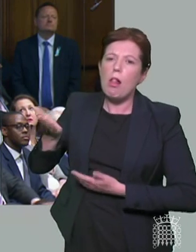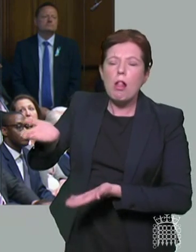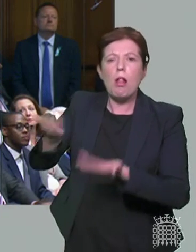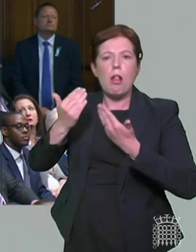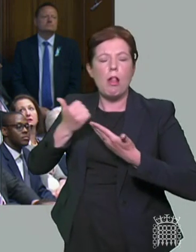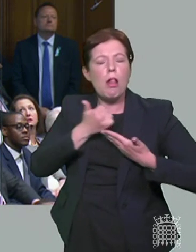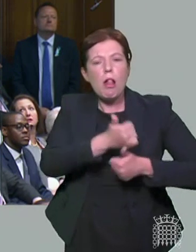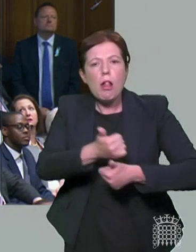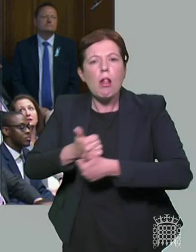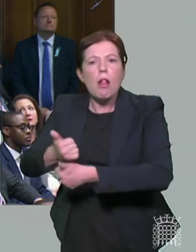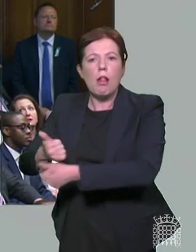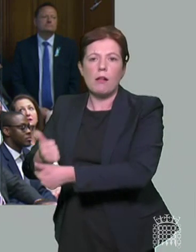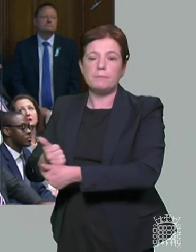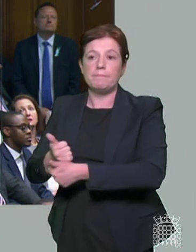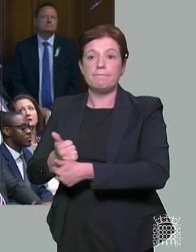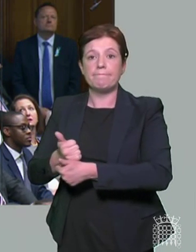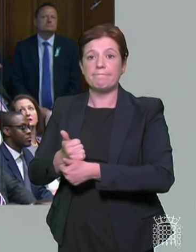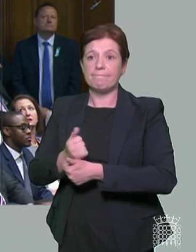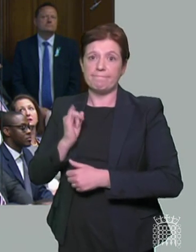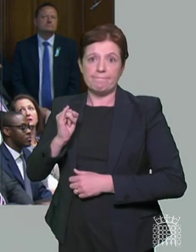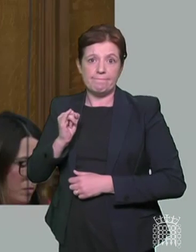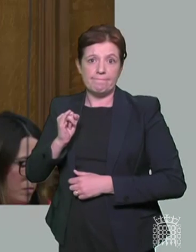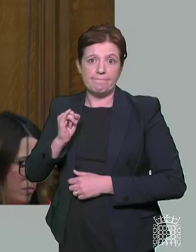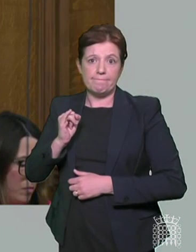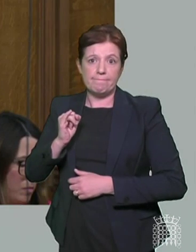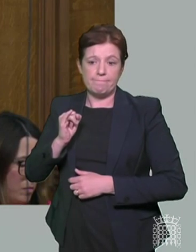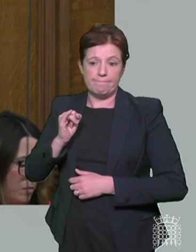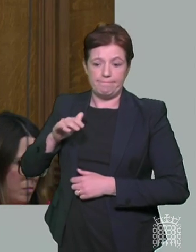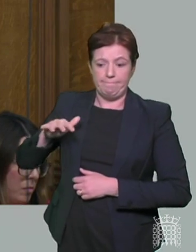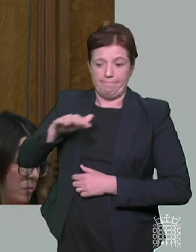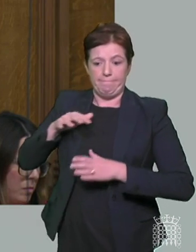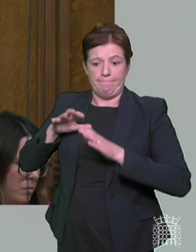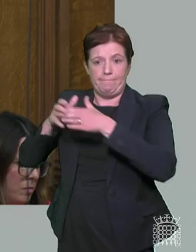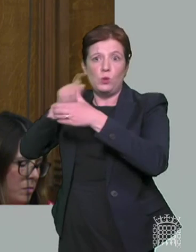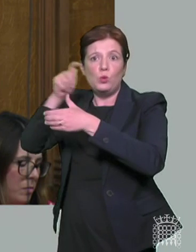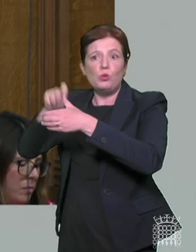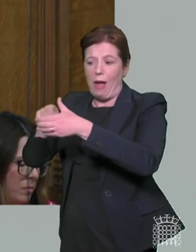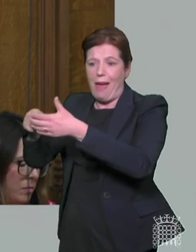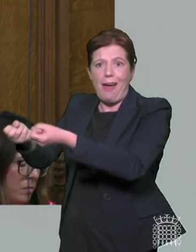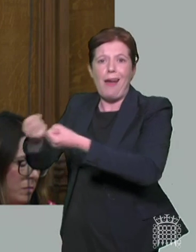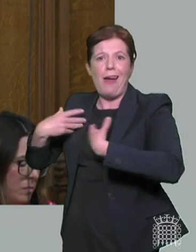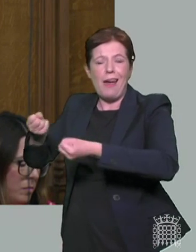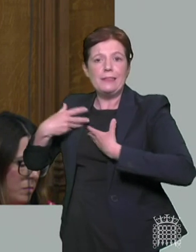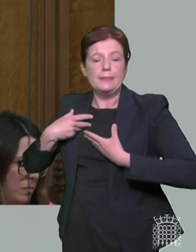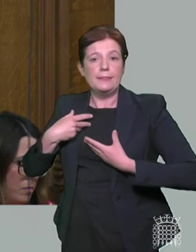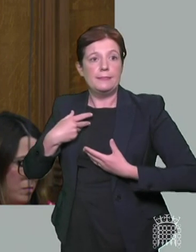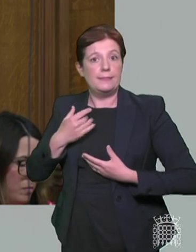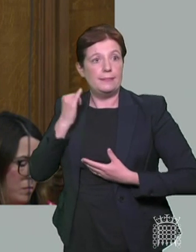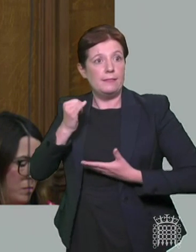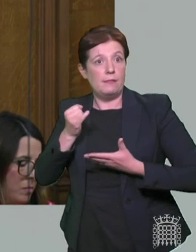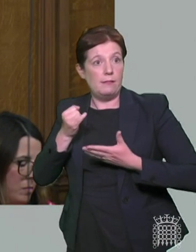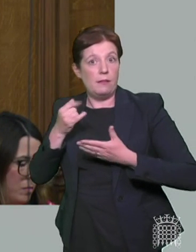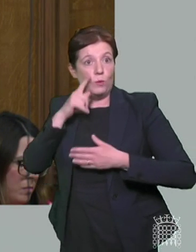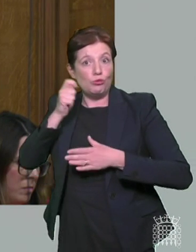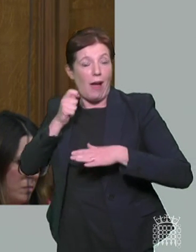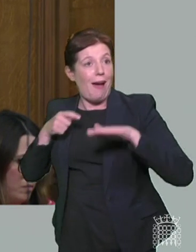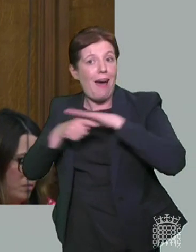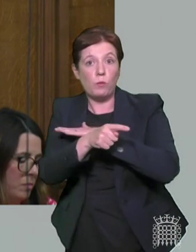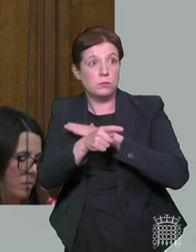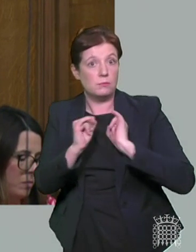He received the most troubling message from a resident of the city of Kherson only days ago, which said that “there are no green corridors for evacuation.